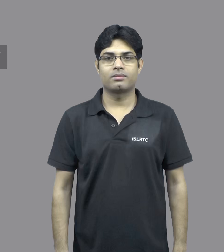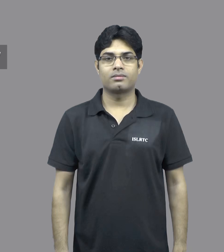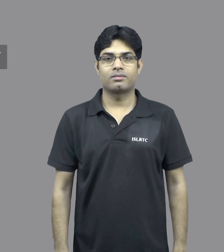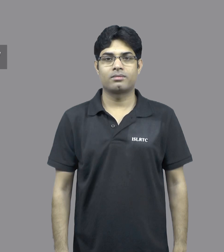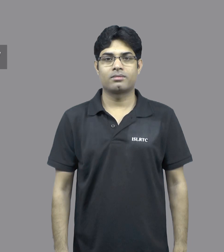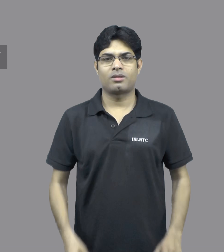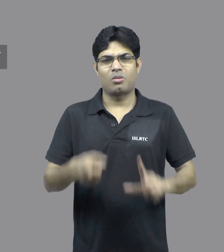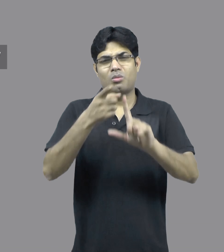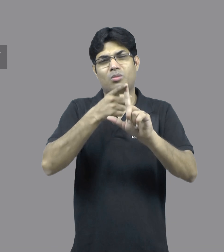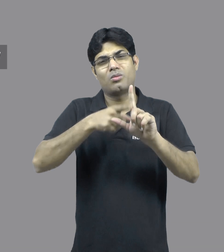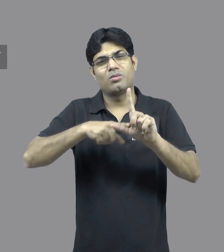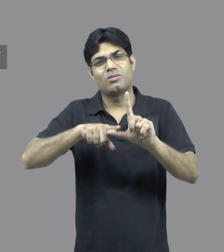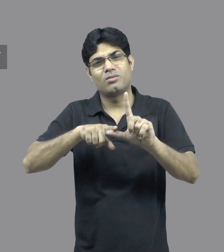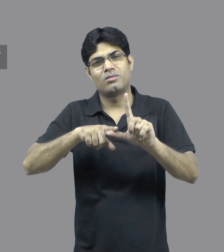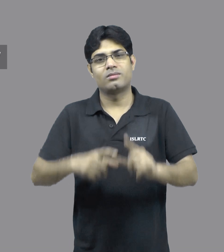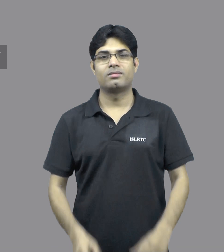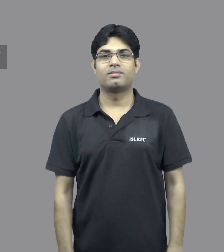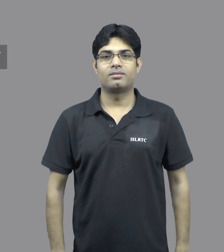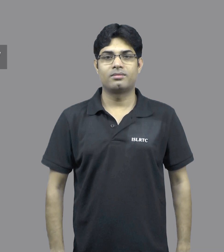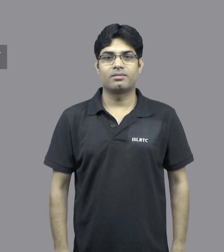Hungry